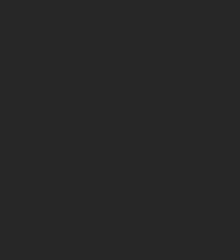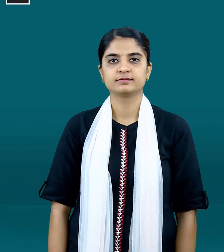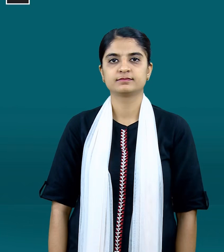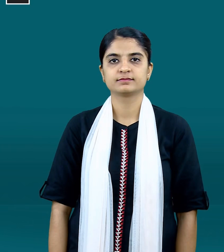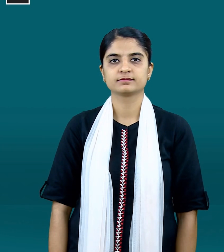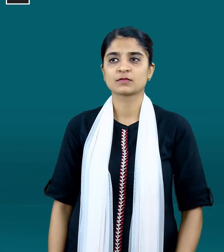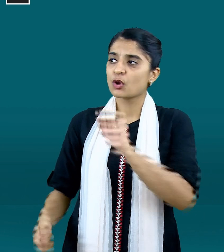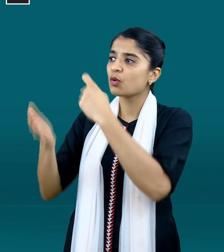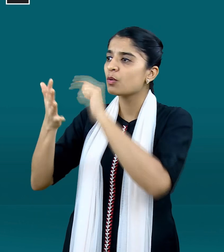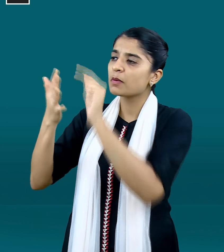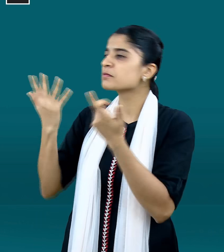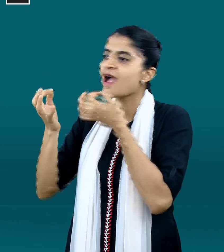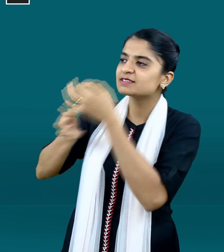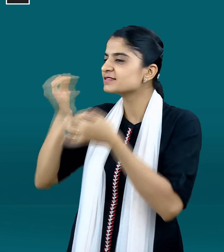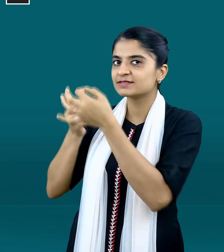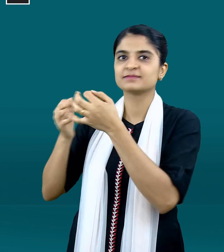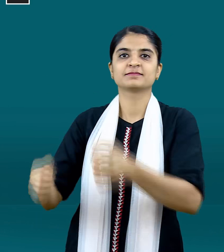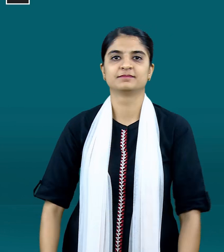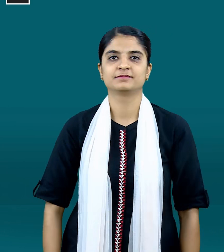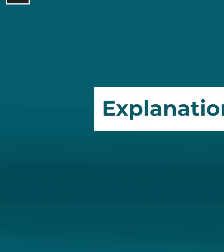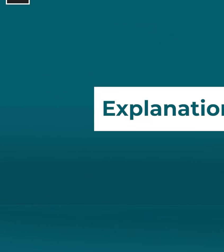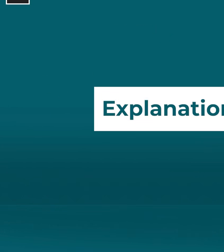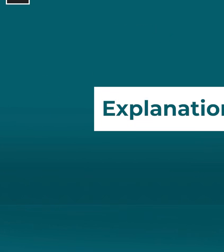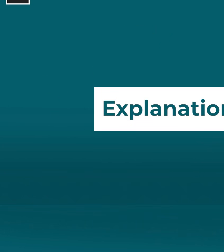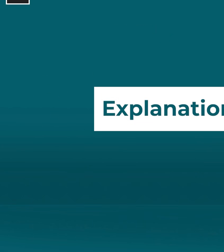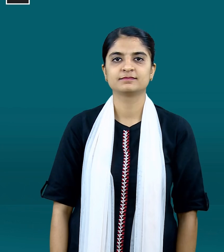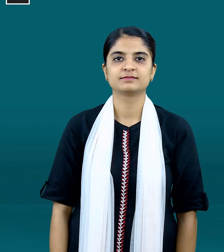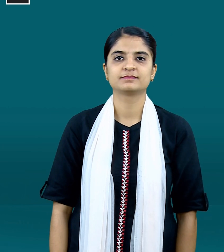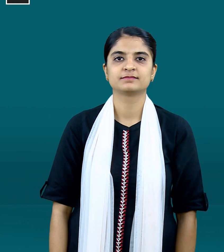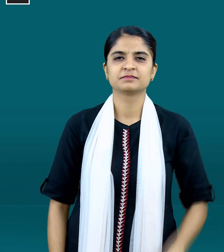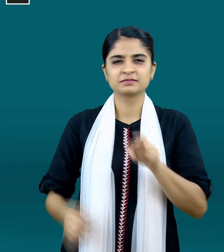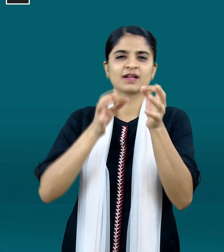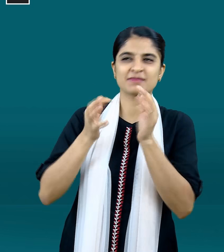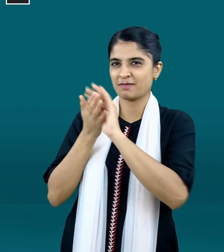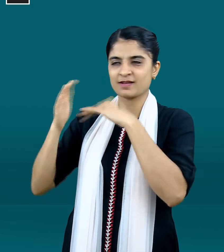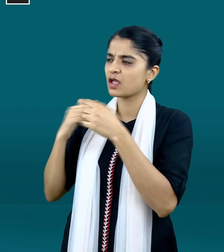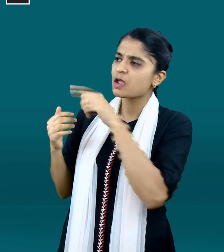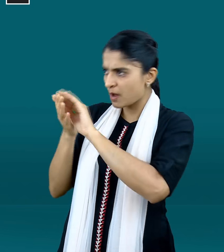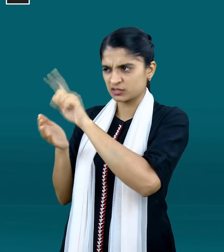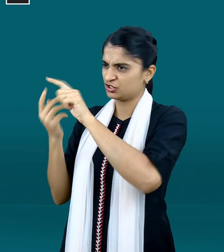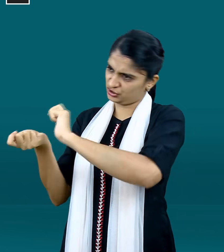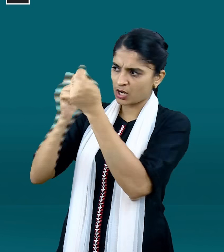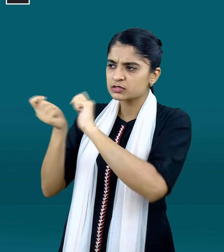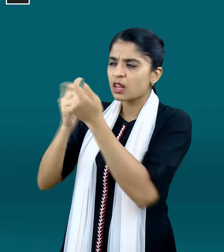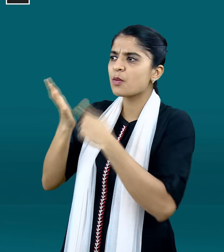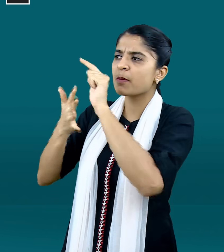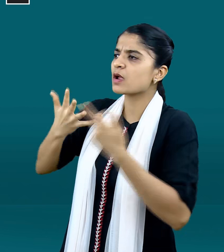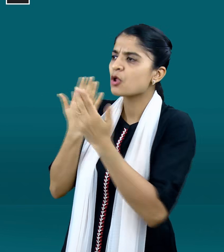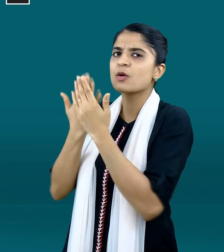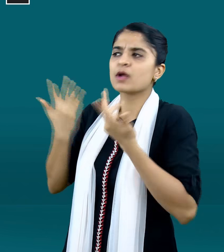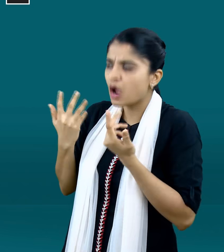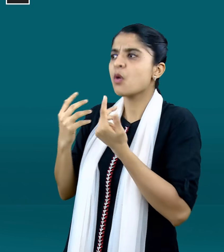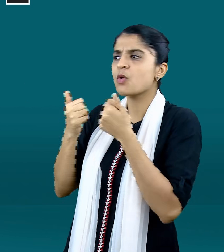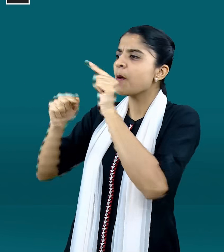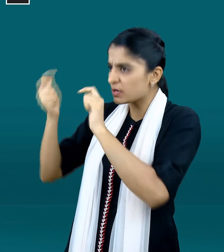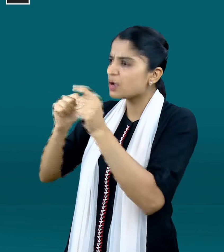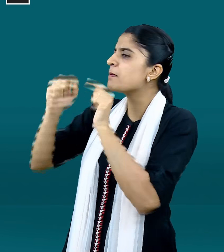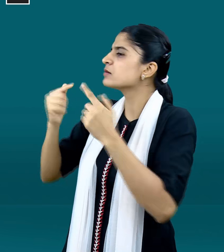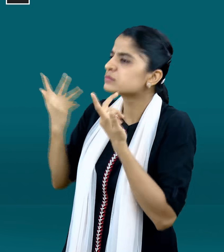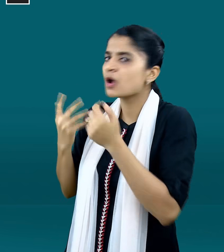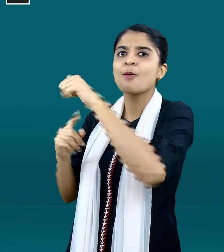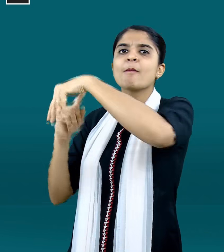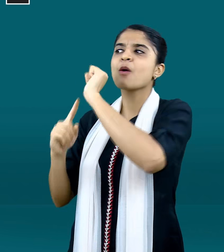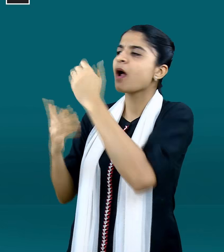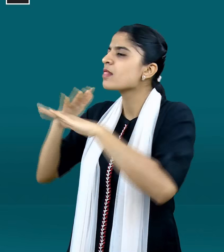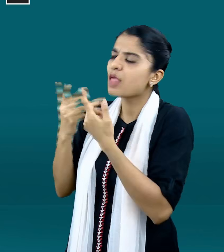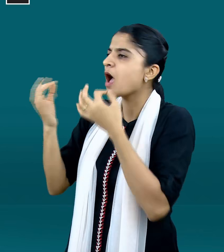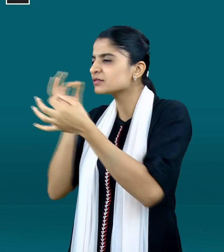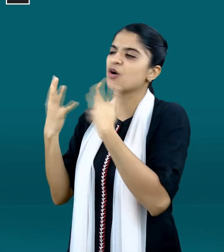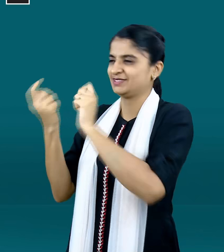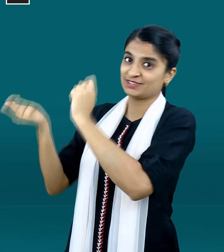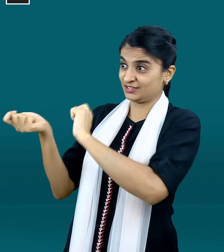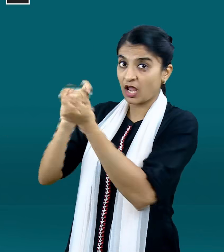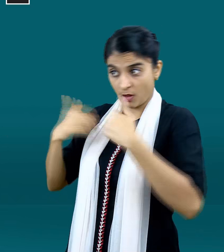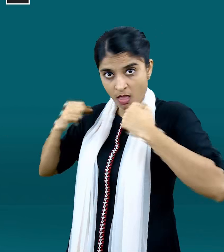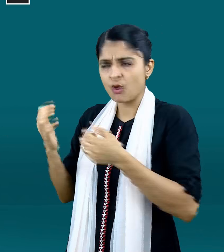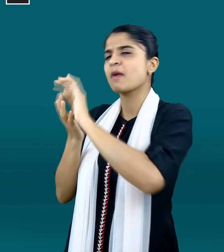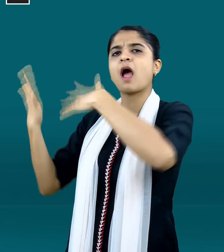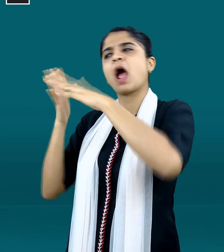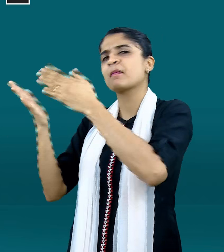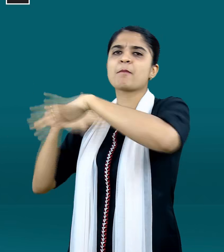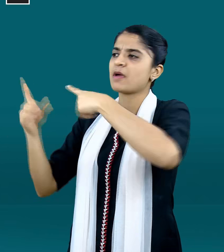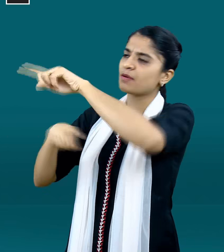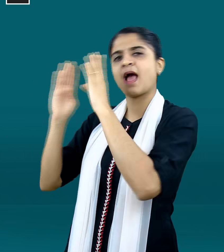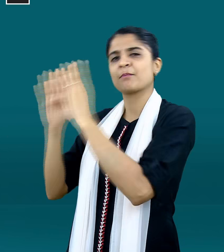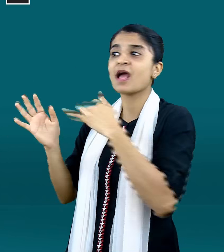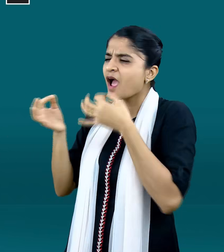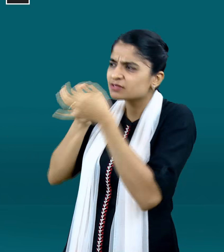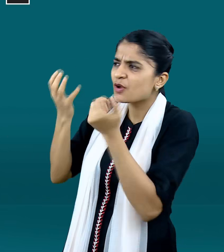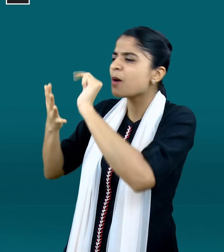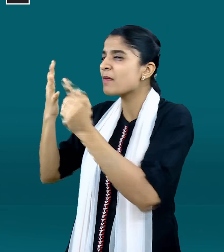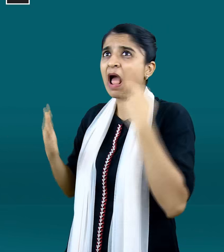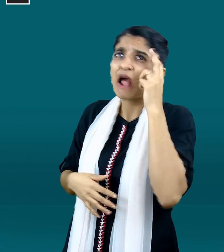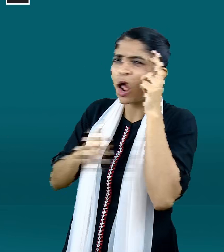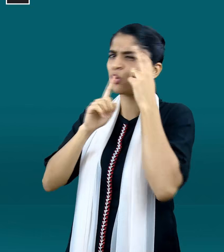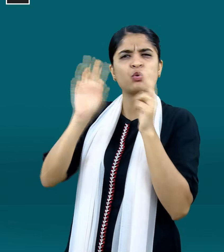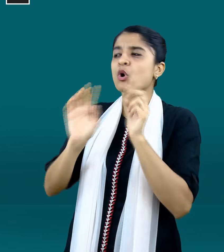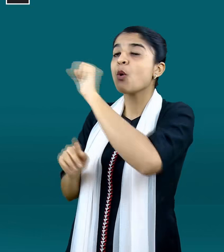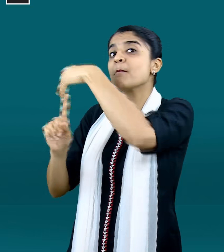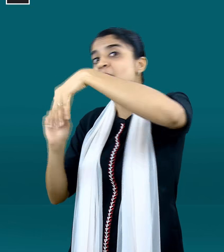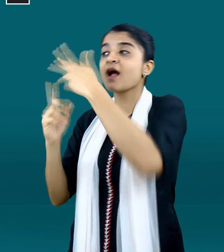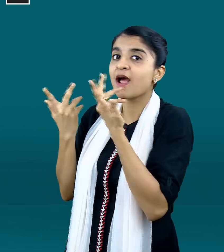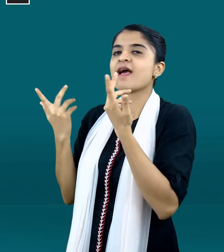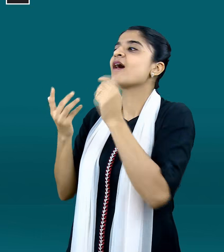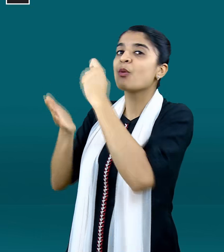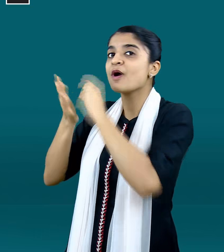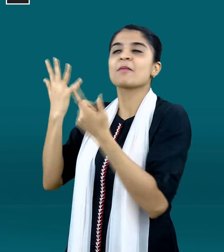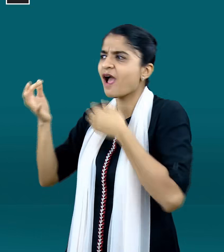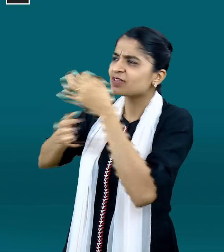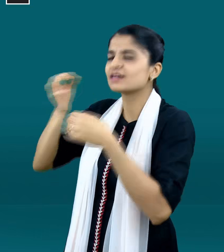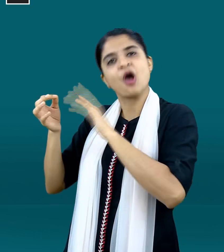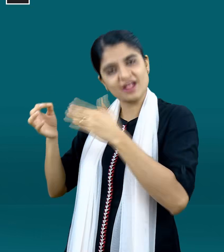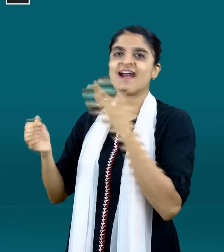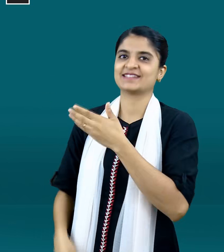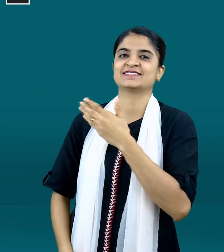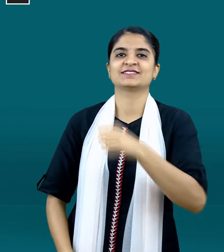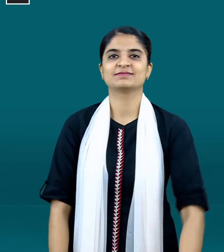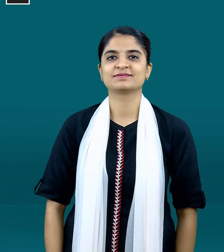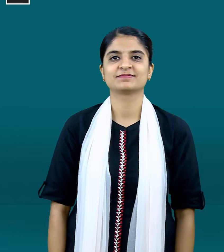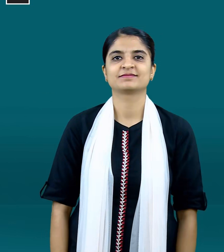Voluntarily